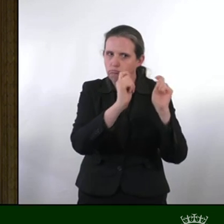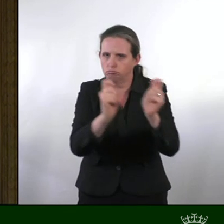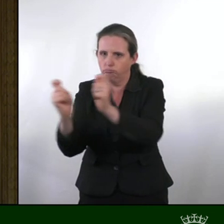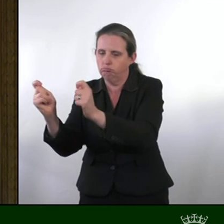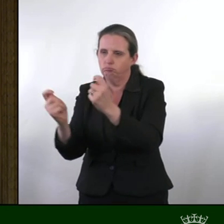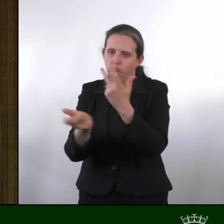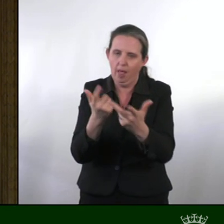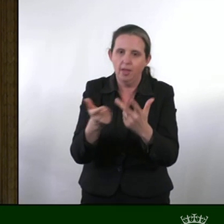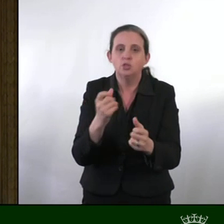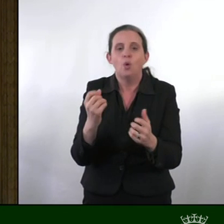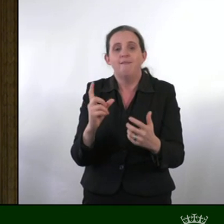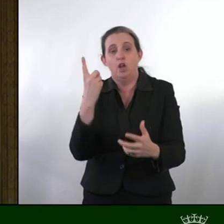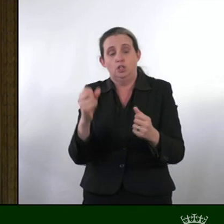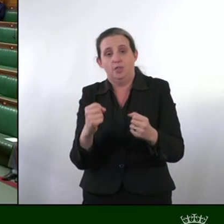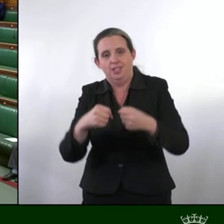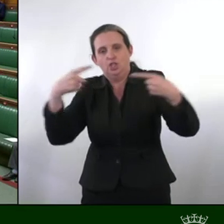I call the shadow Chancellor of the Exchequer.